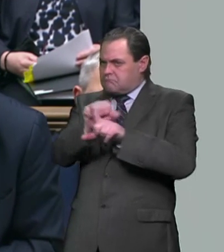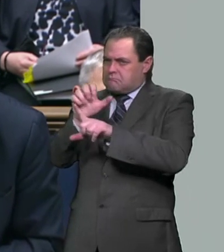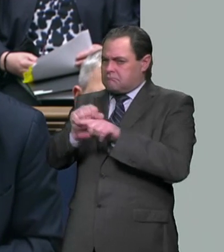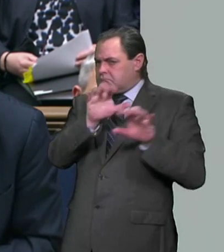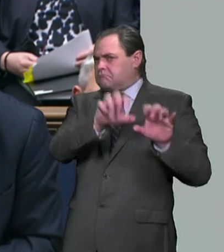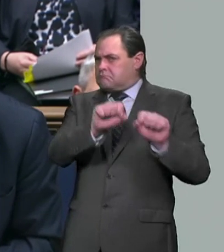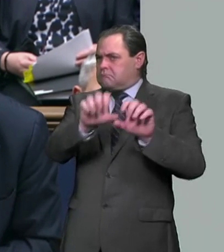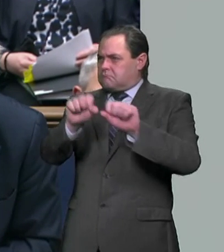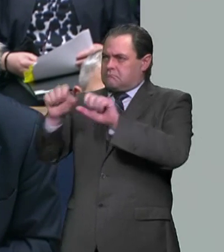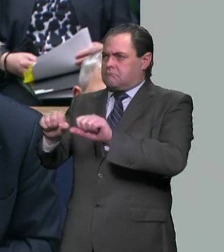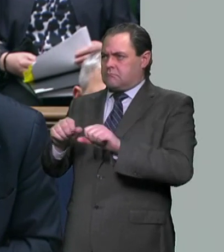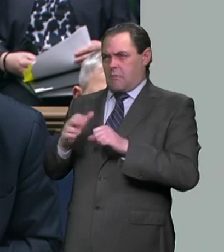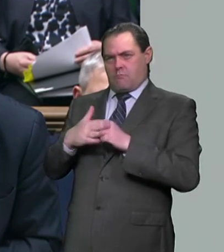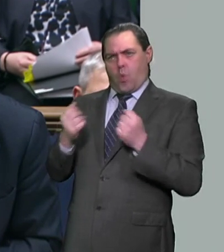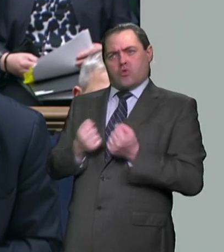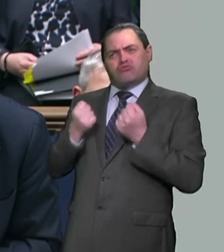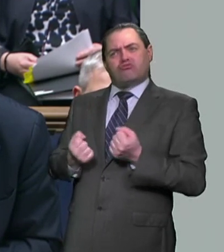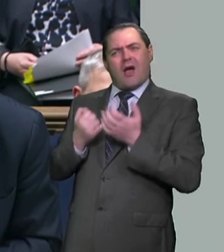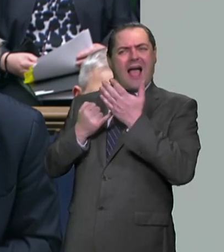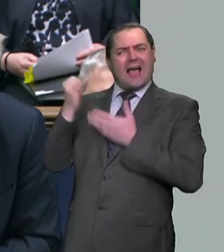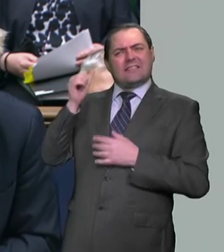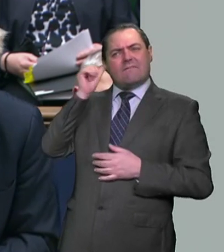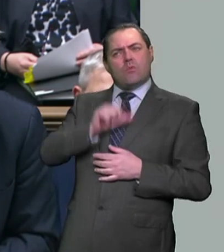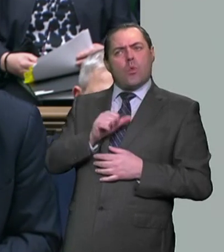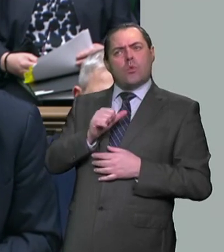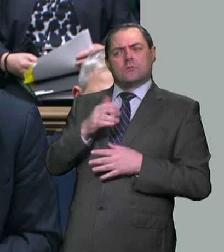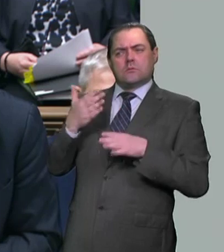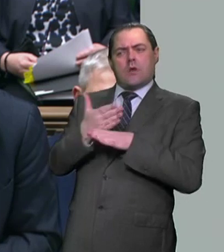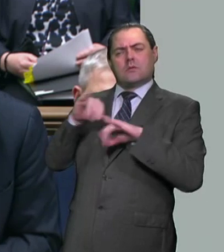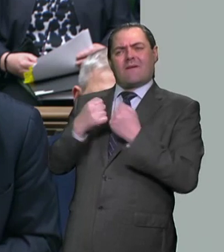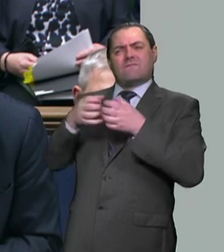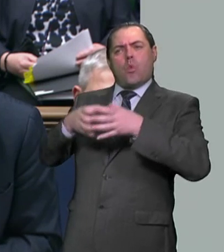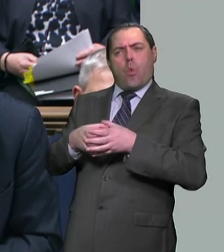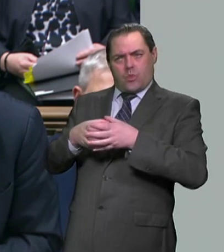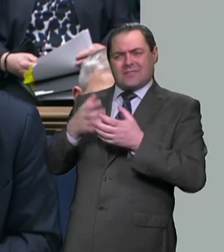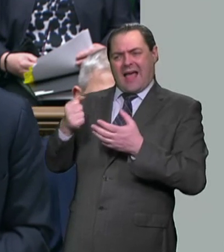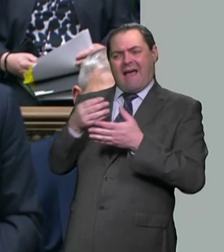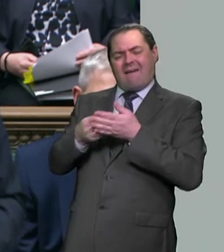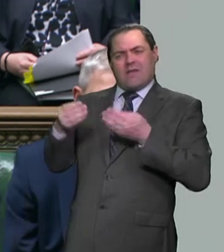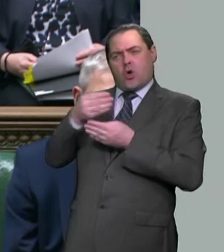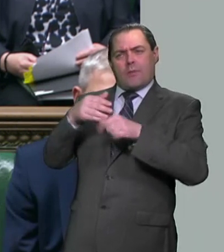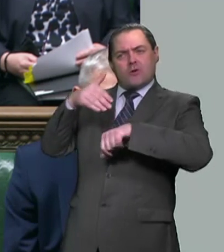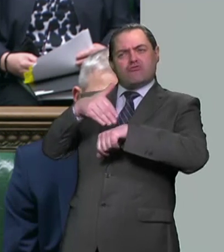We have strengthened our anti-fraud taskforce and we are bringing forward an economic crime Bill.